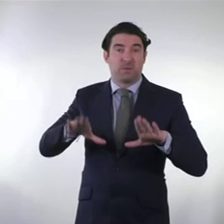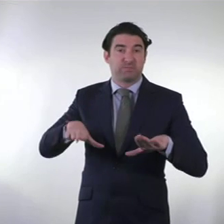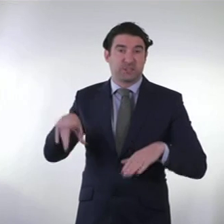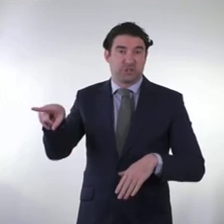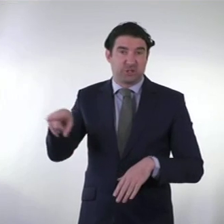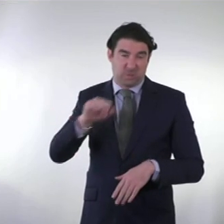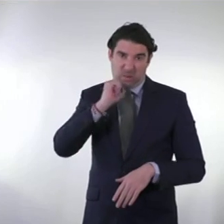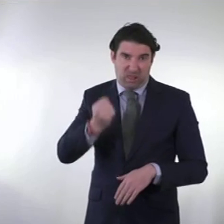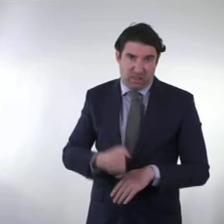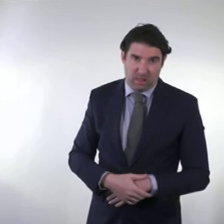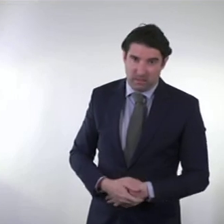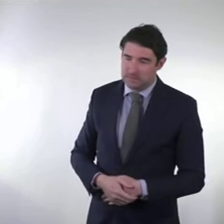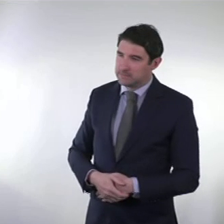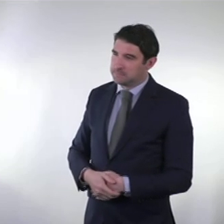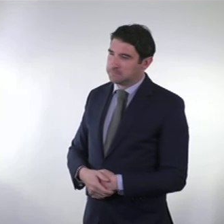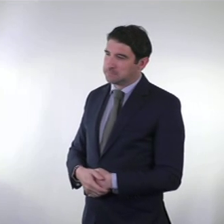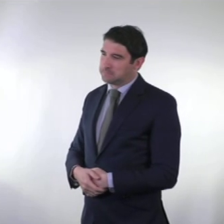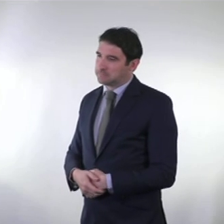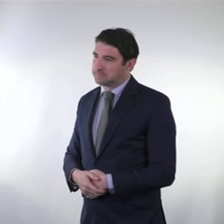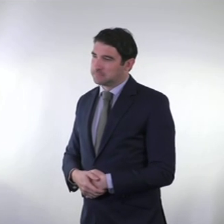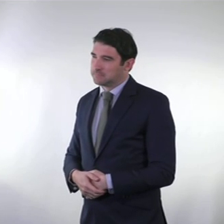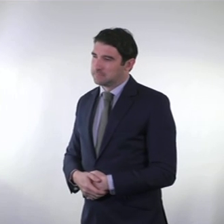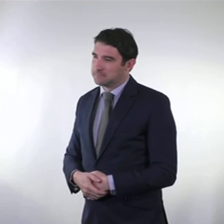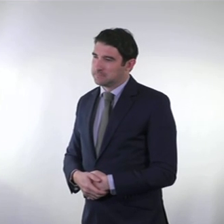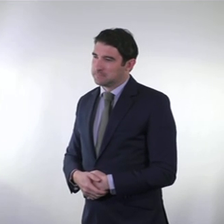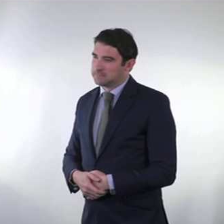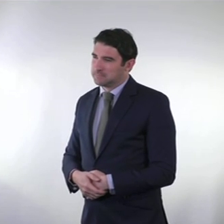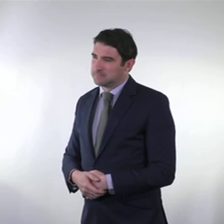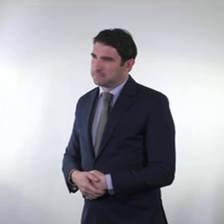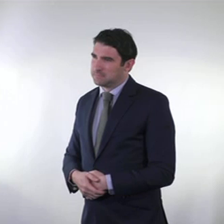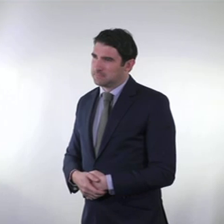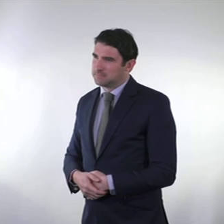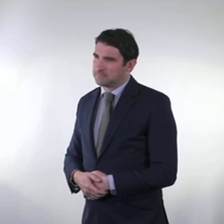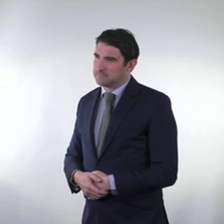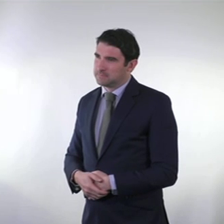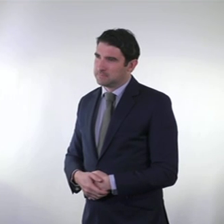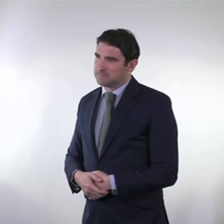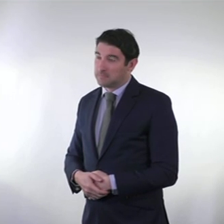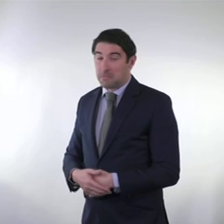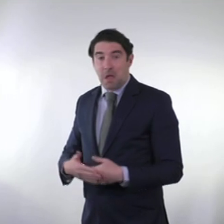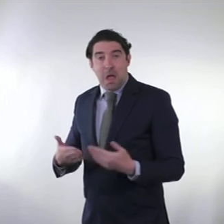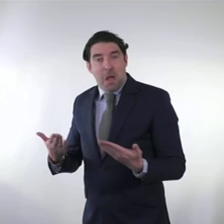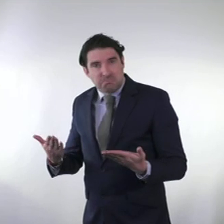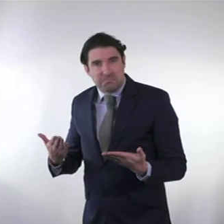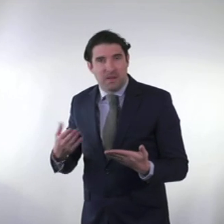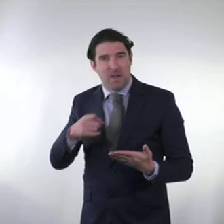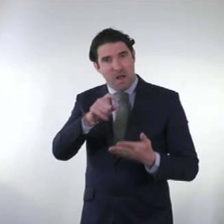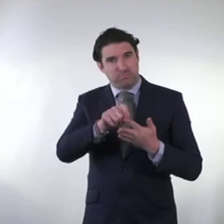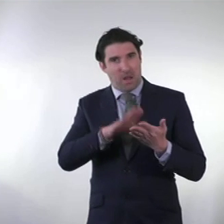It is refreshing to hear the Prime Minister try to dig the Chancellor out of a hole for a change, but I do not think that will wash.